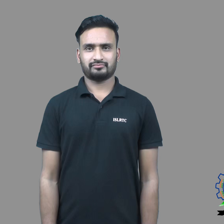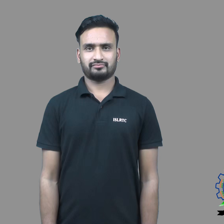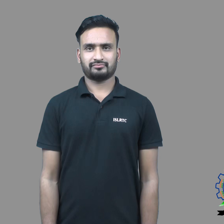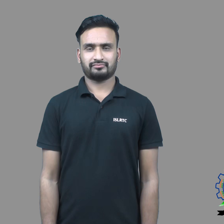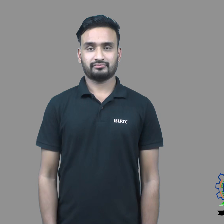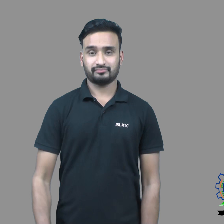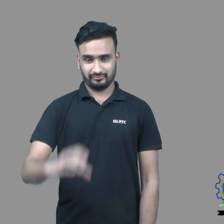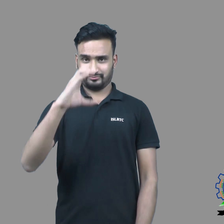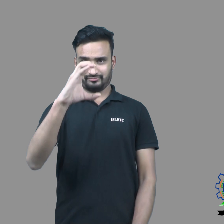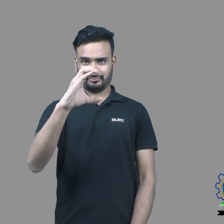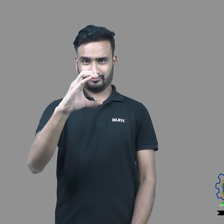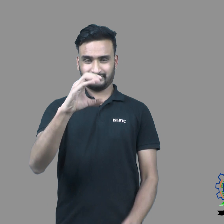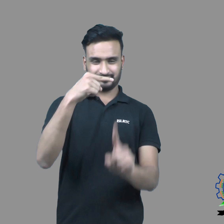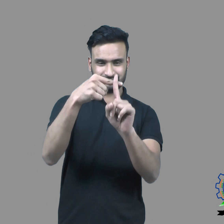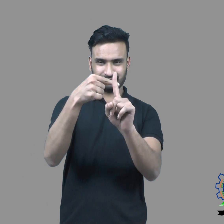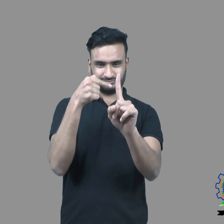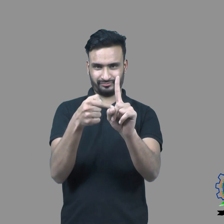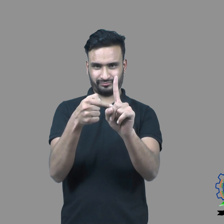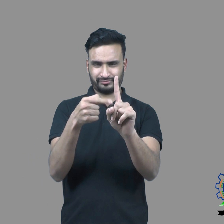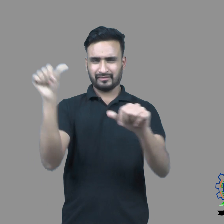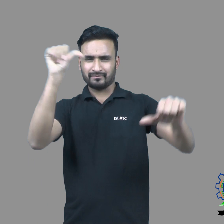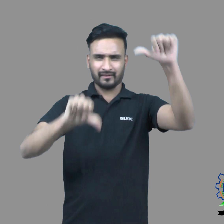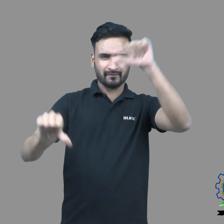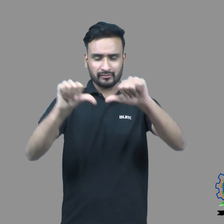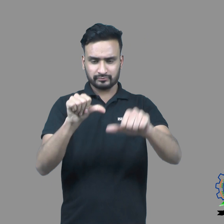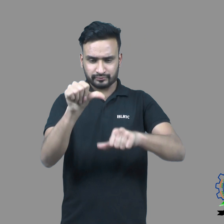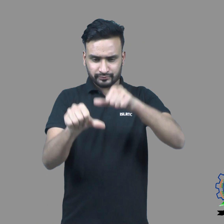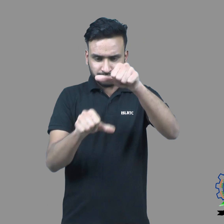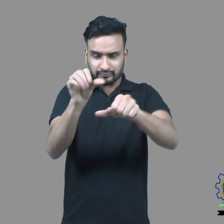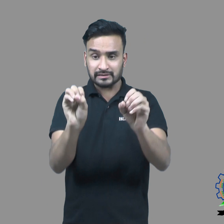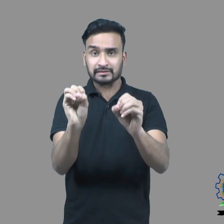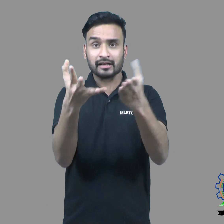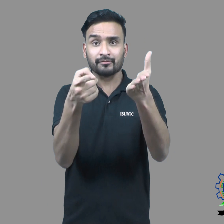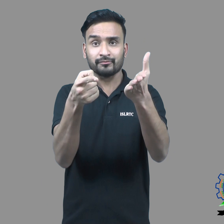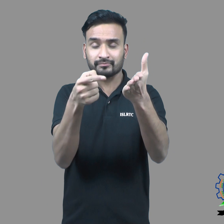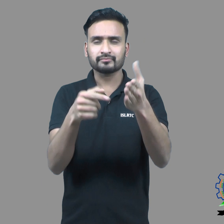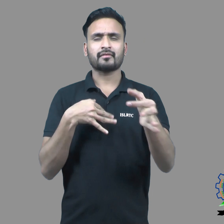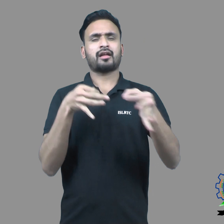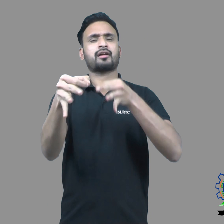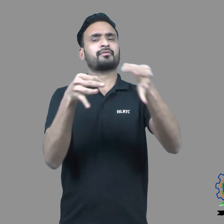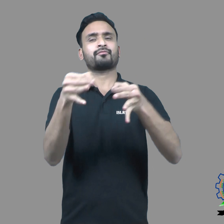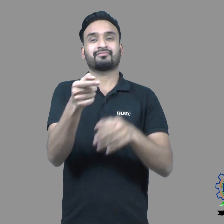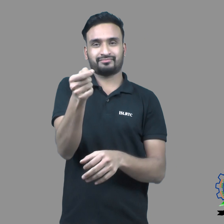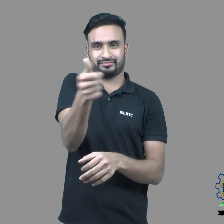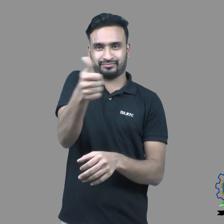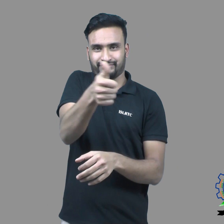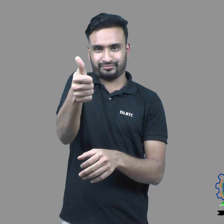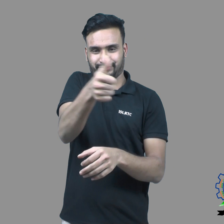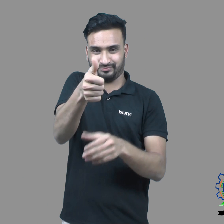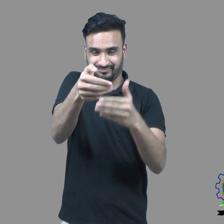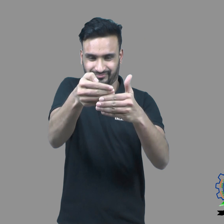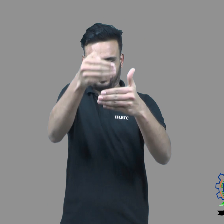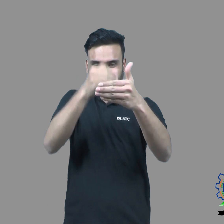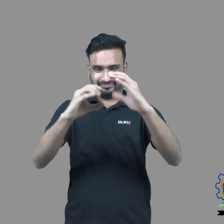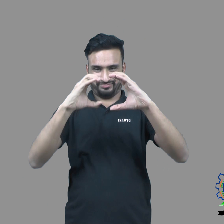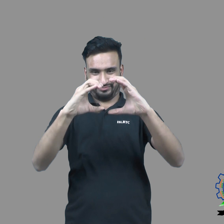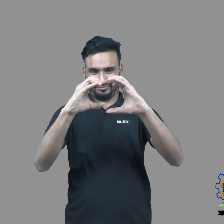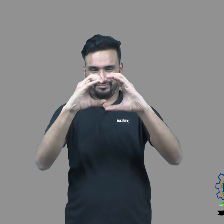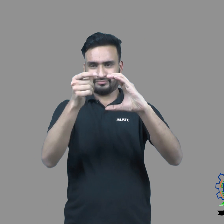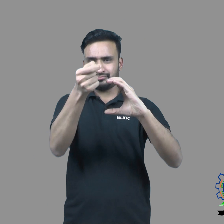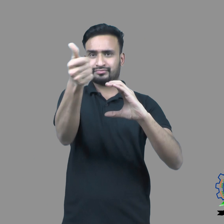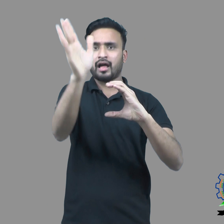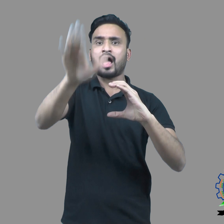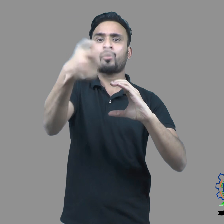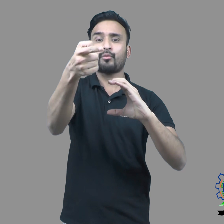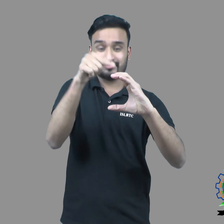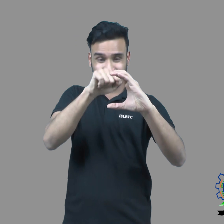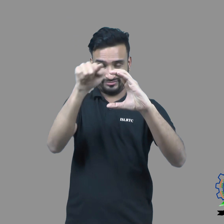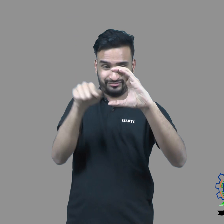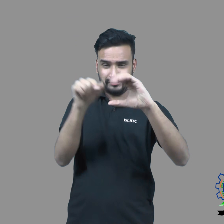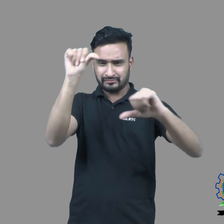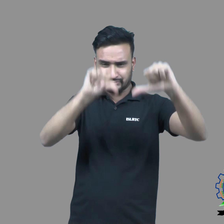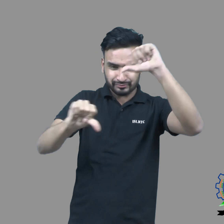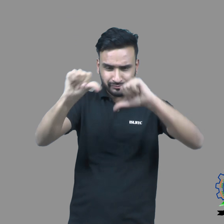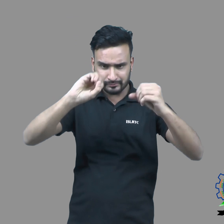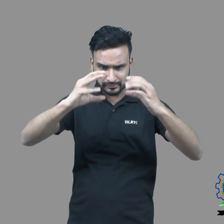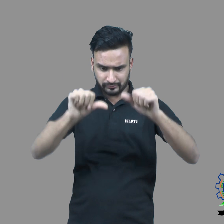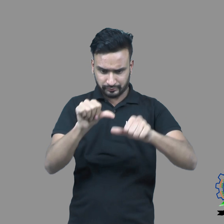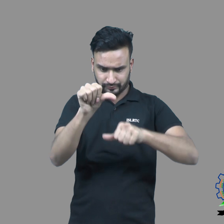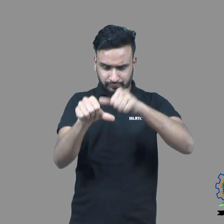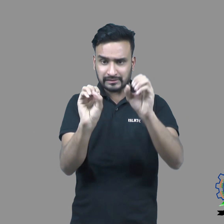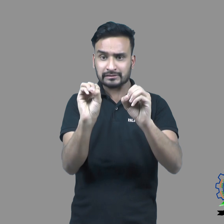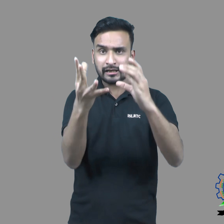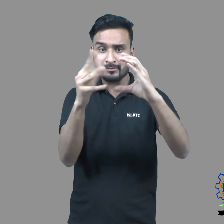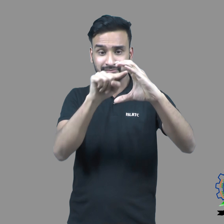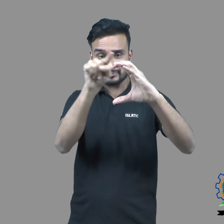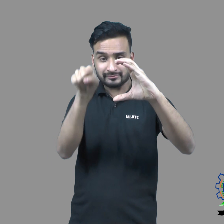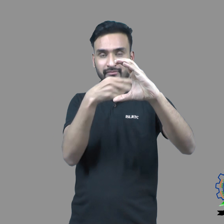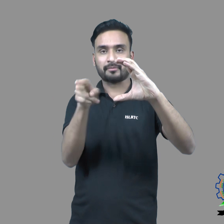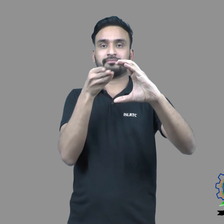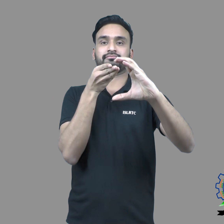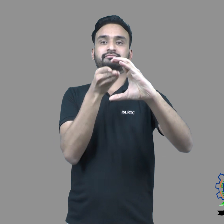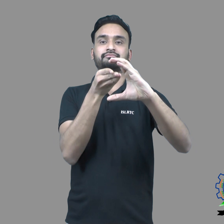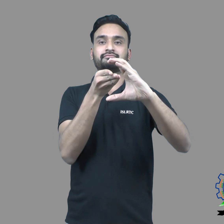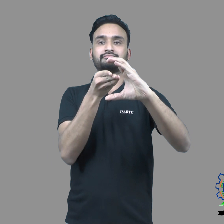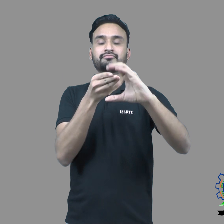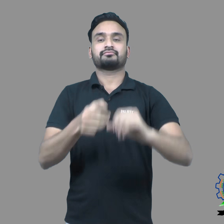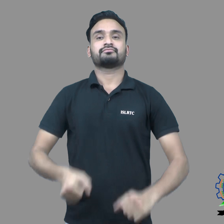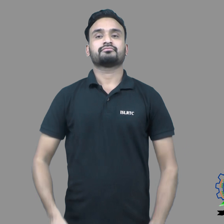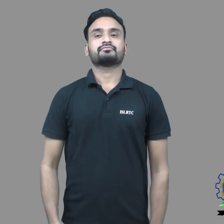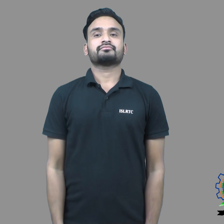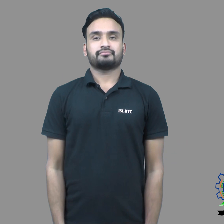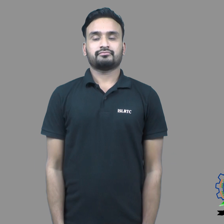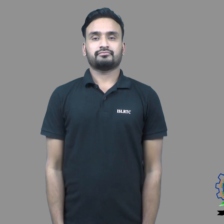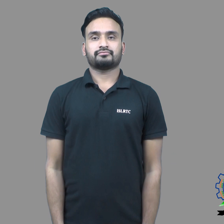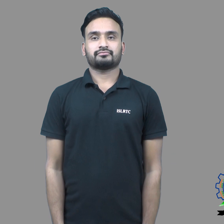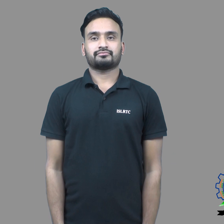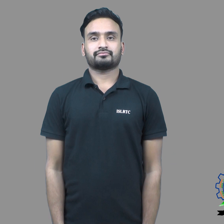Voltaic Cell